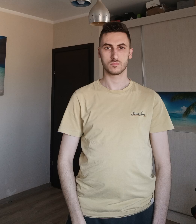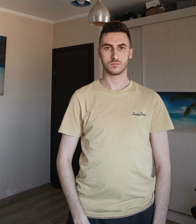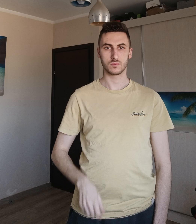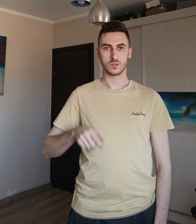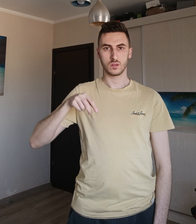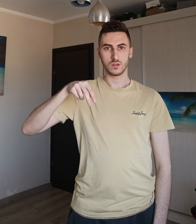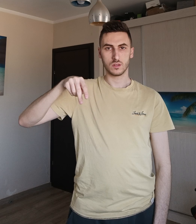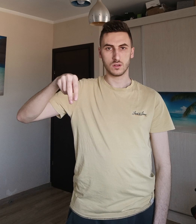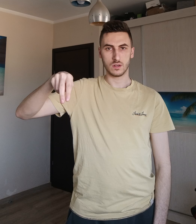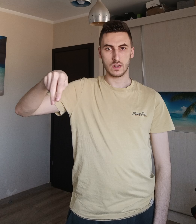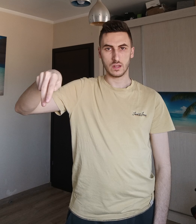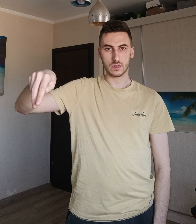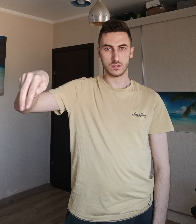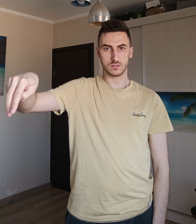ללכת